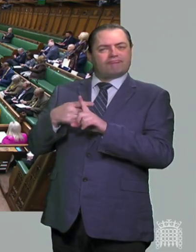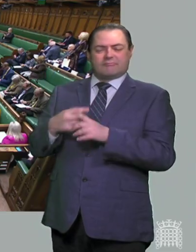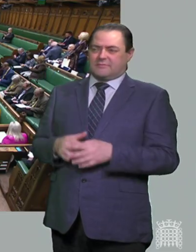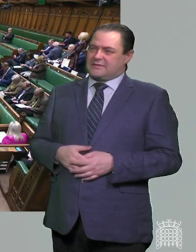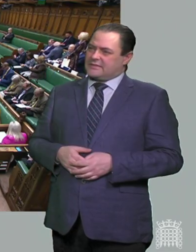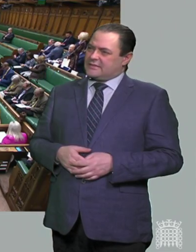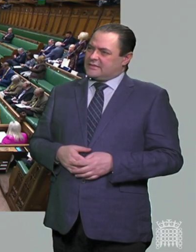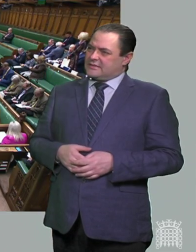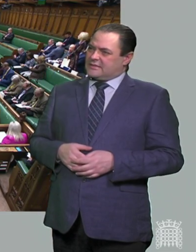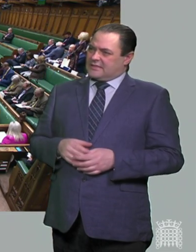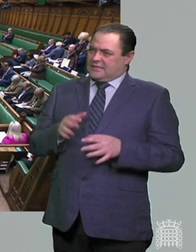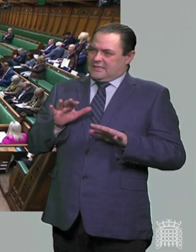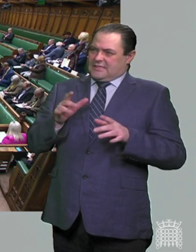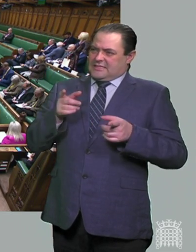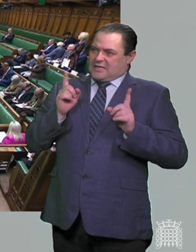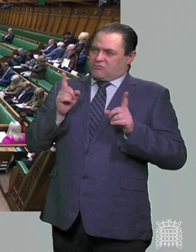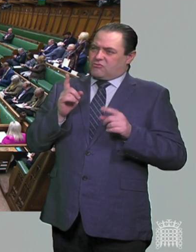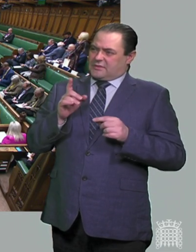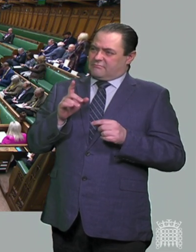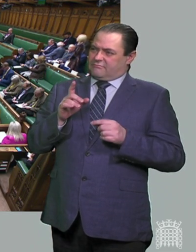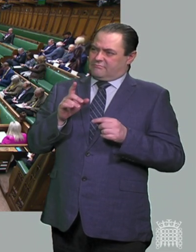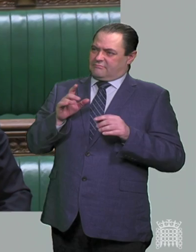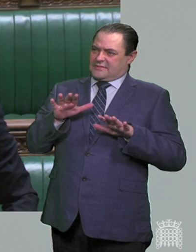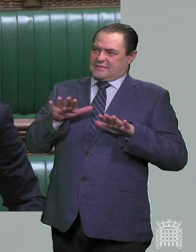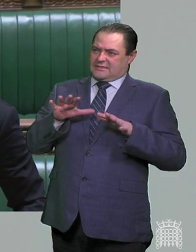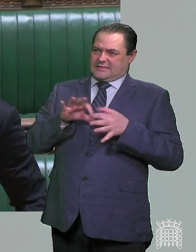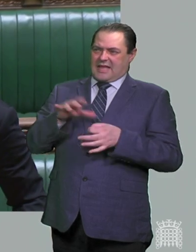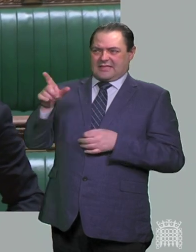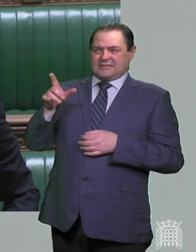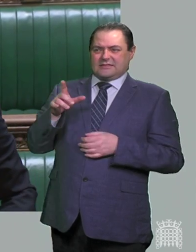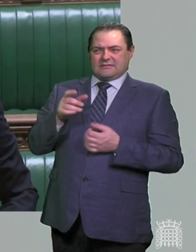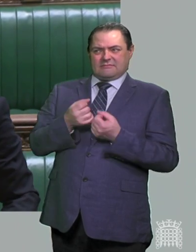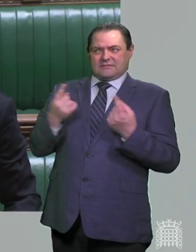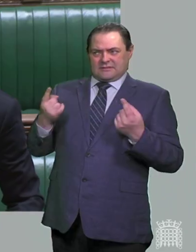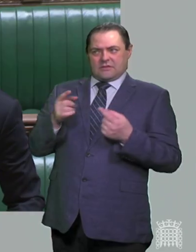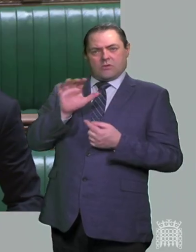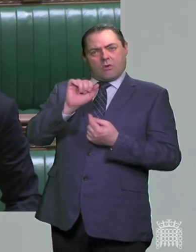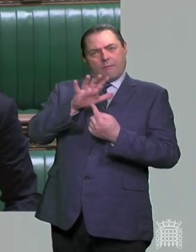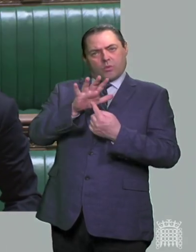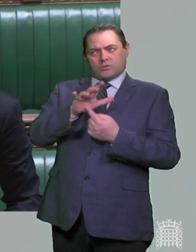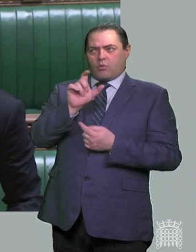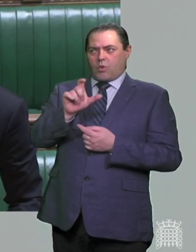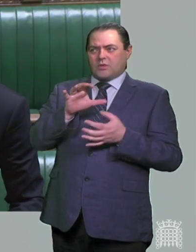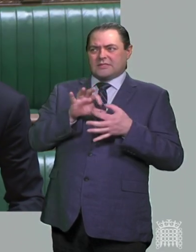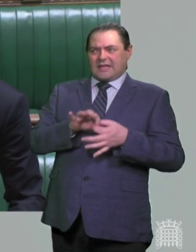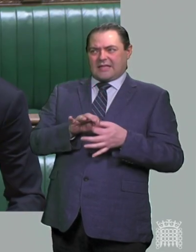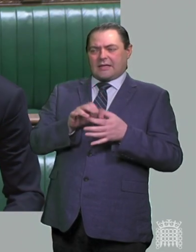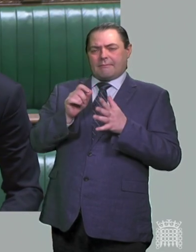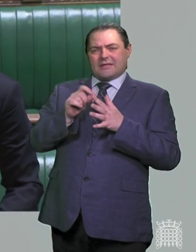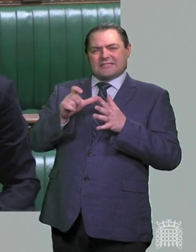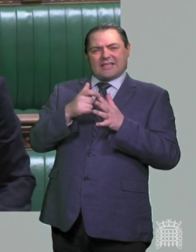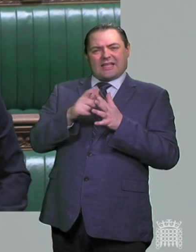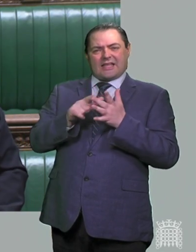Thank you, Mr Speaker, and may I associate myself with your important words about PC Keith Palmer?